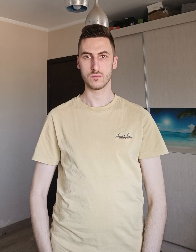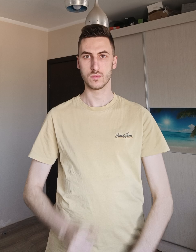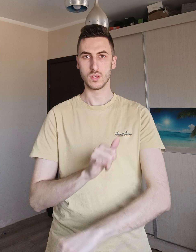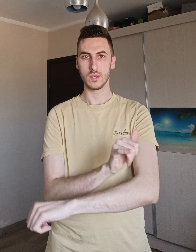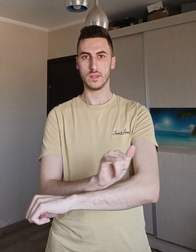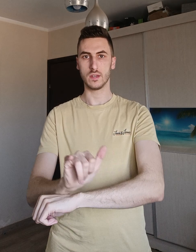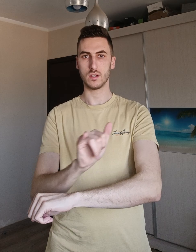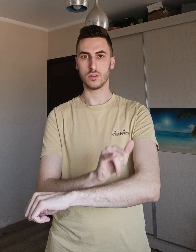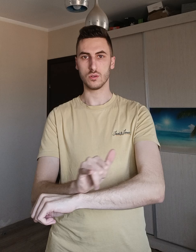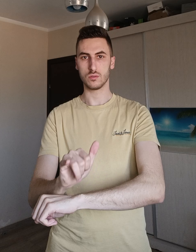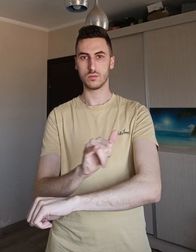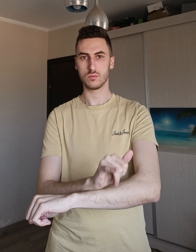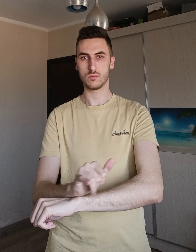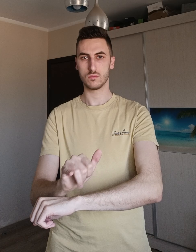ירקות